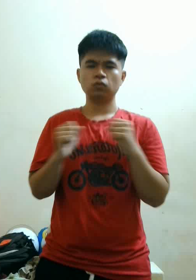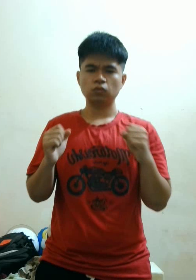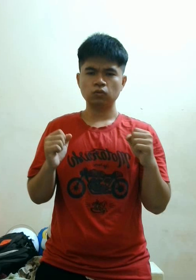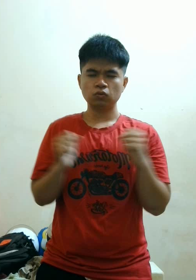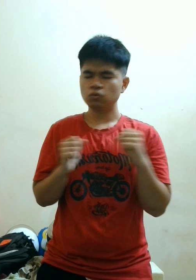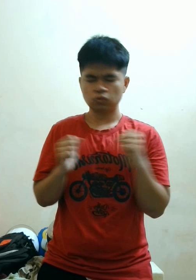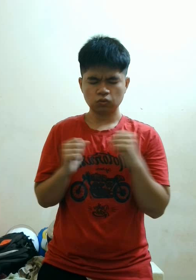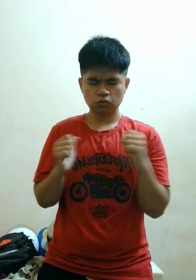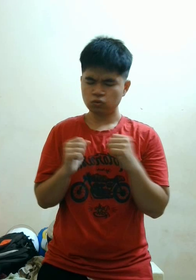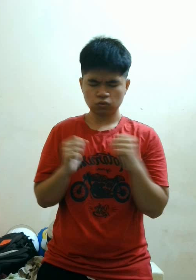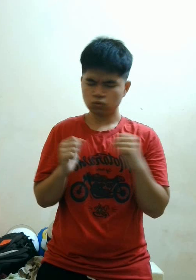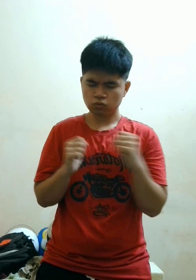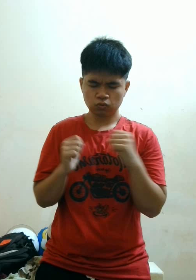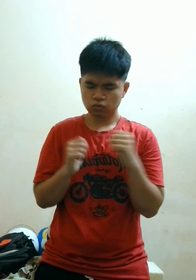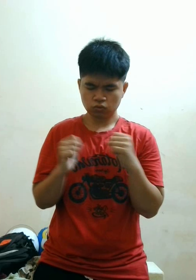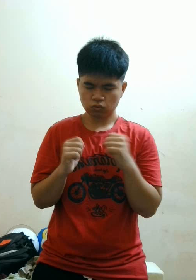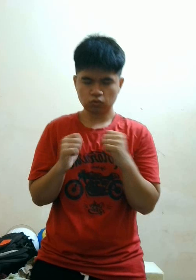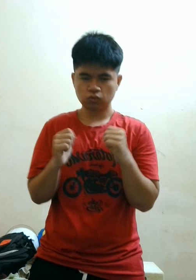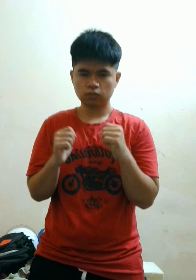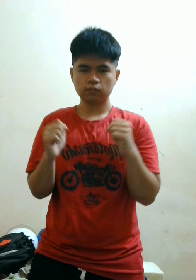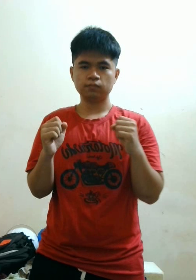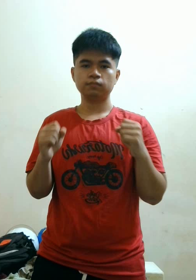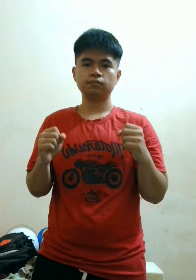lanh